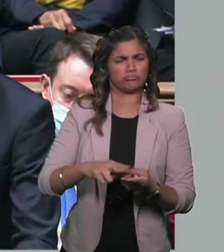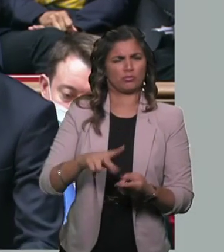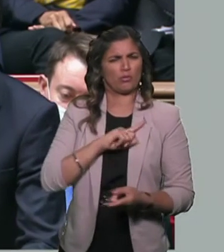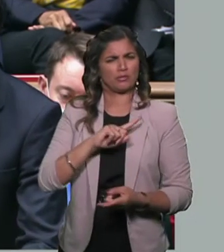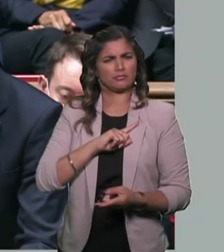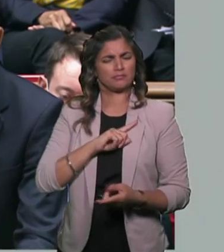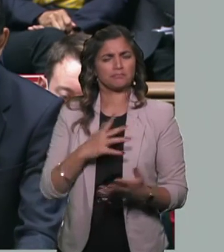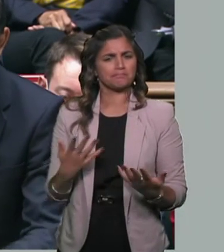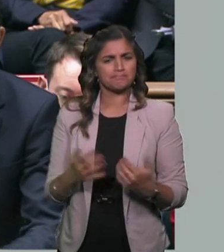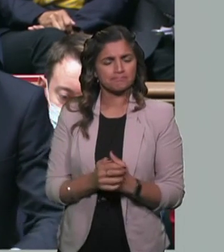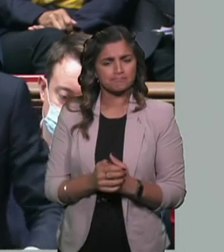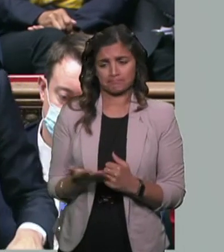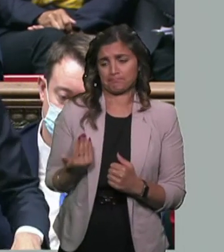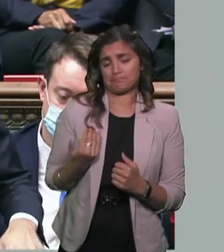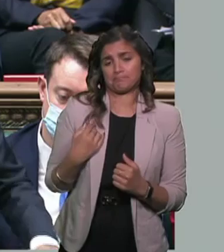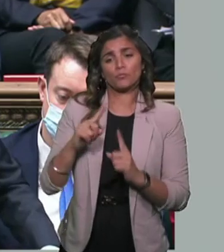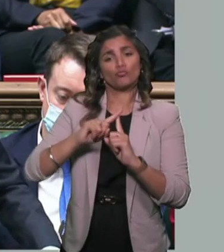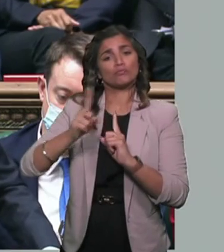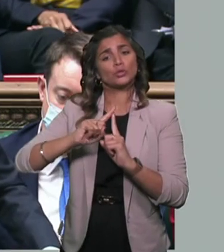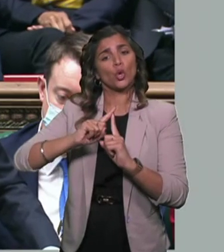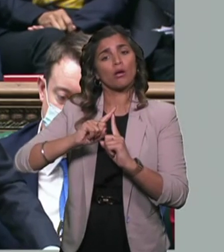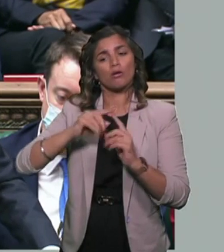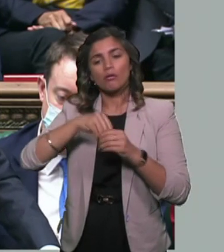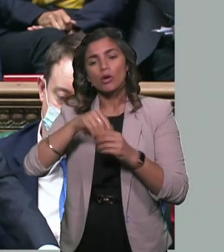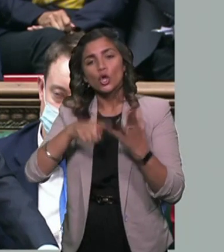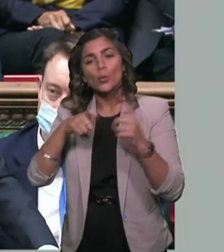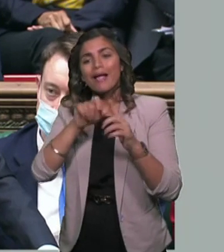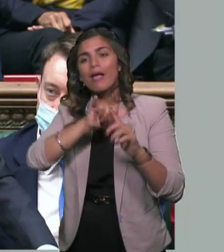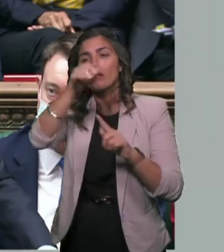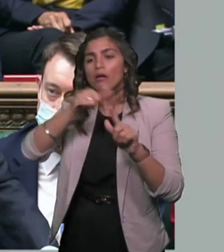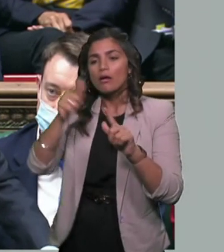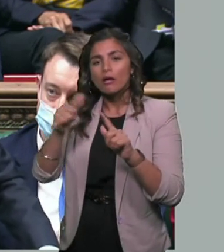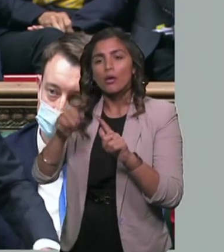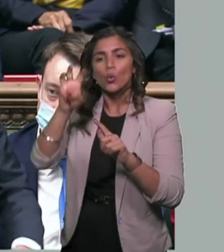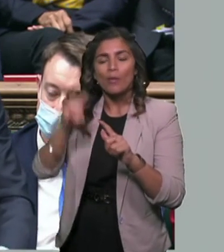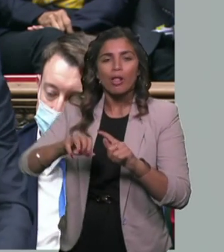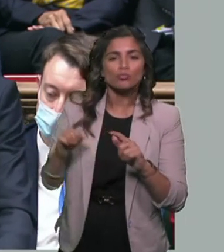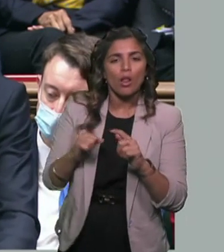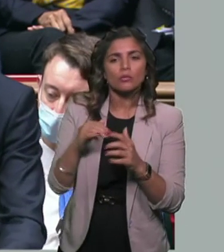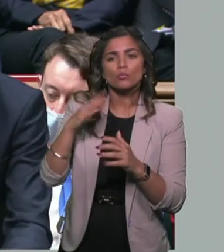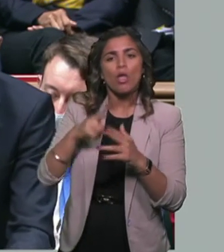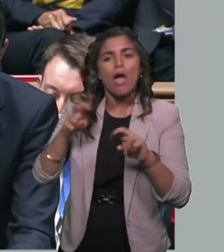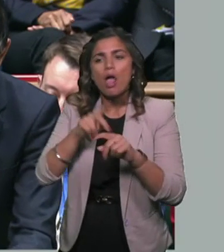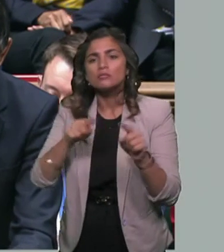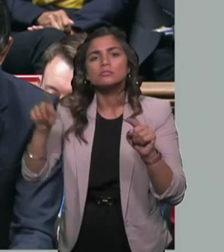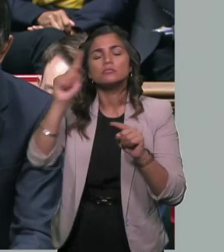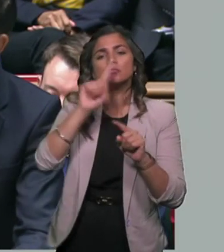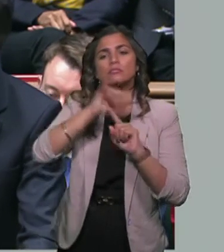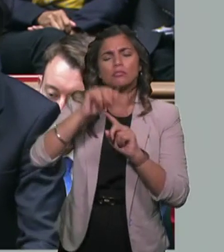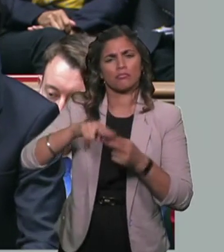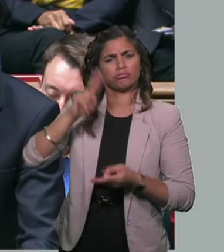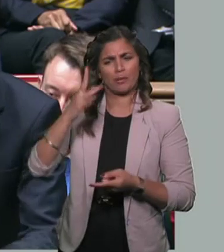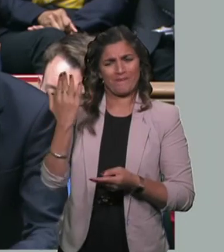We used to have a return-leg exemption for domestic flights, but we were required to remove it in 2001.